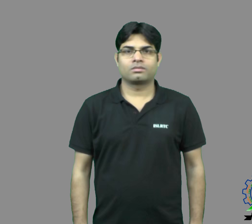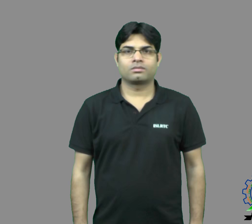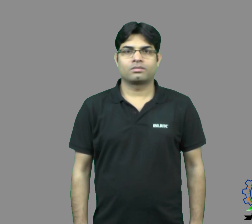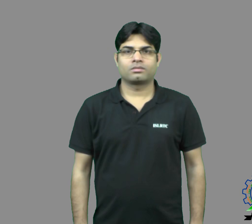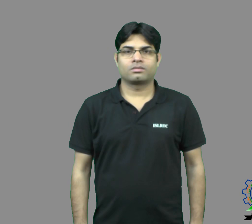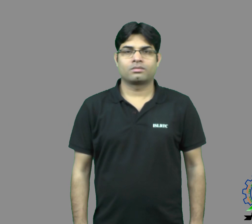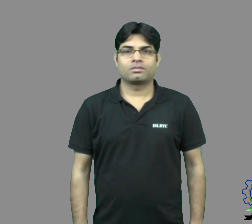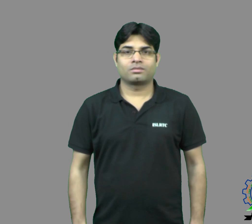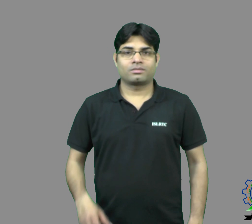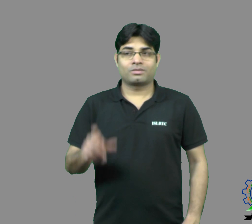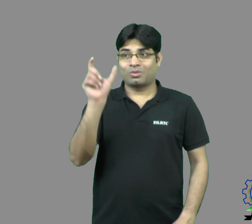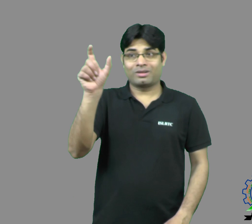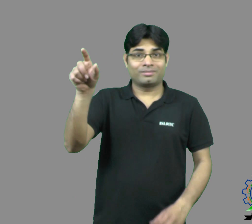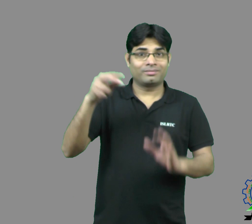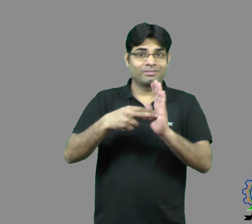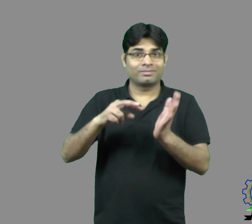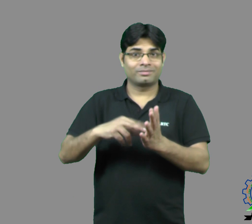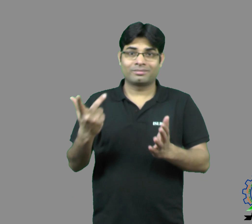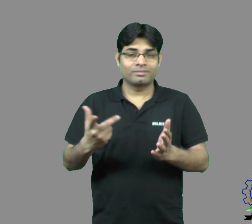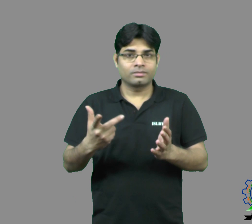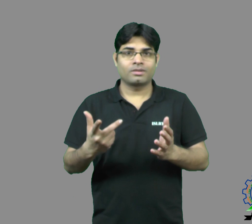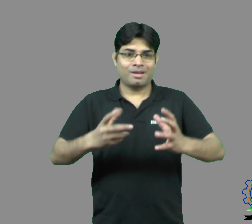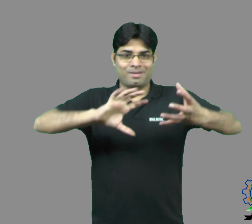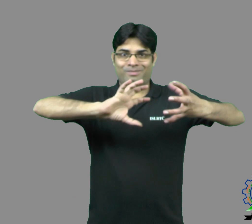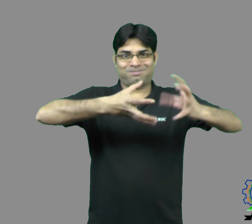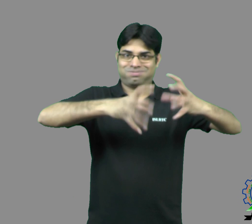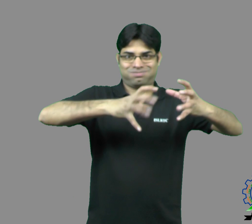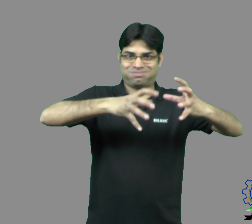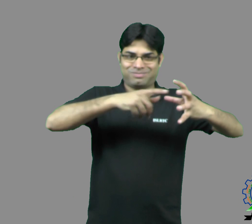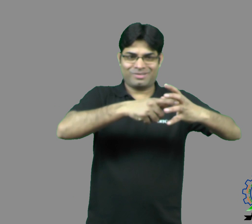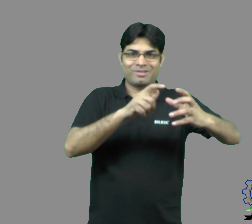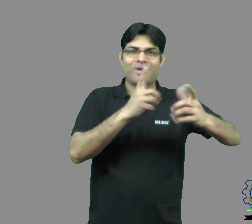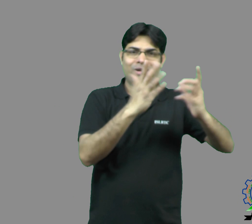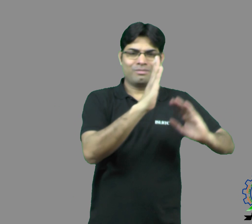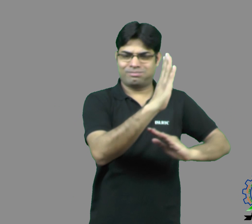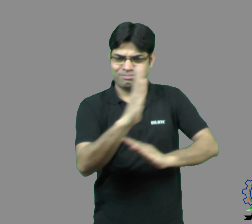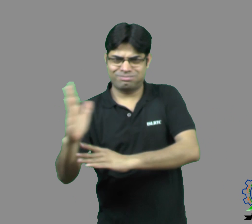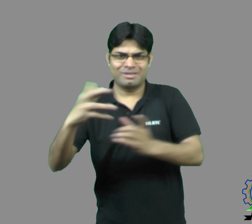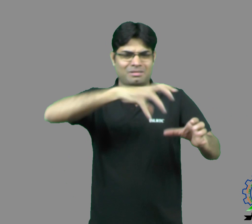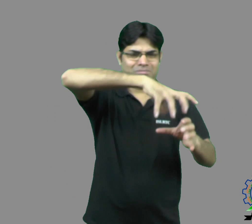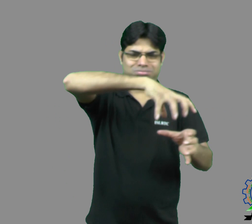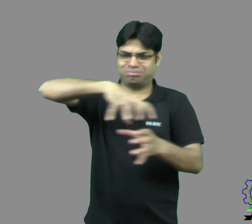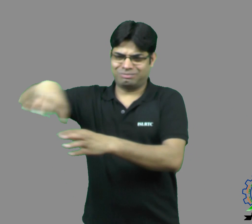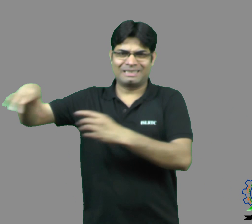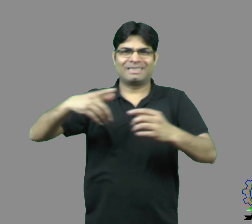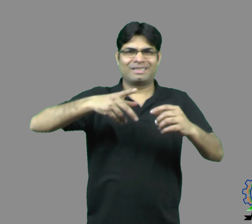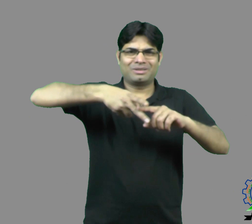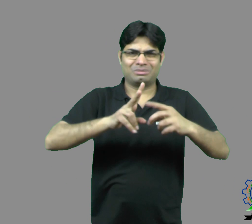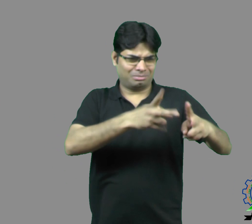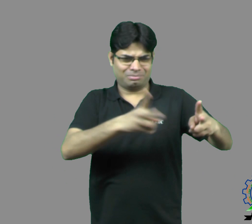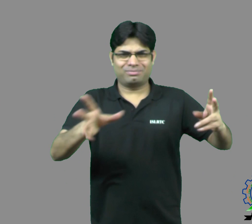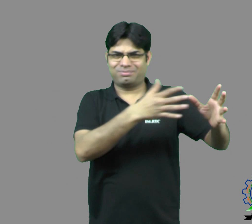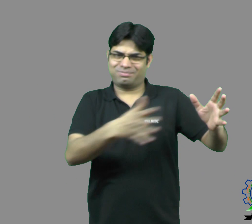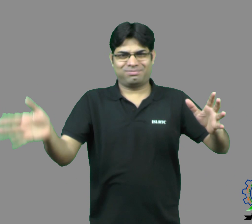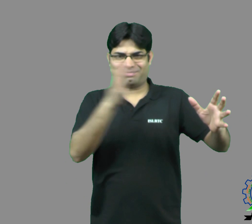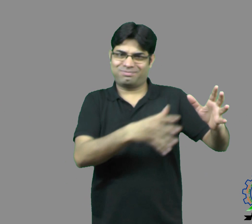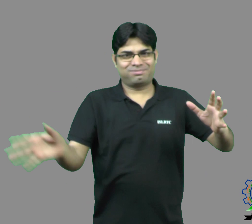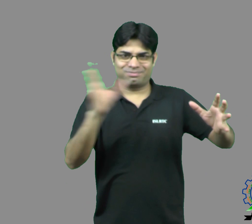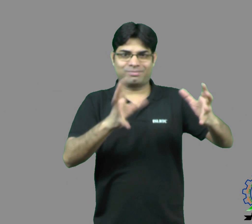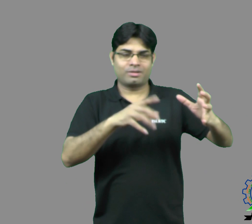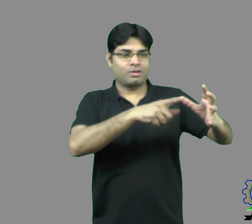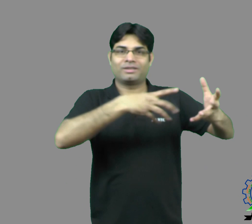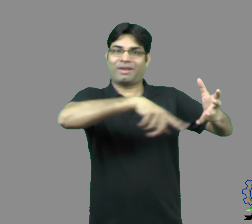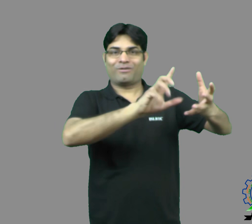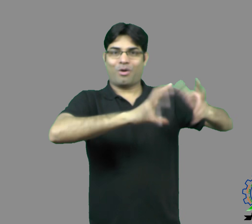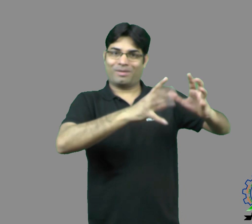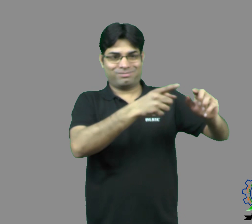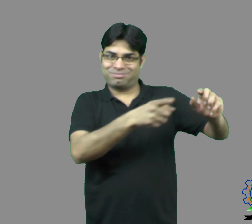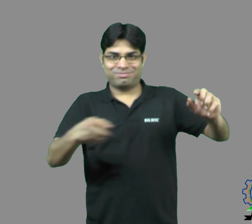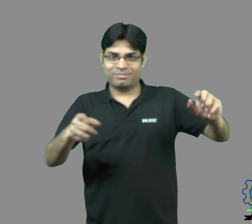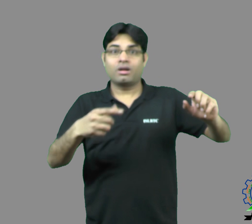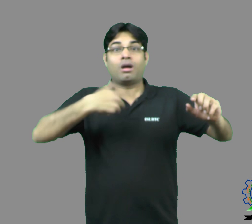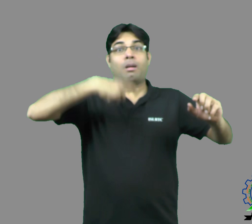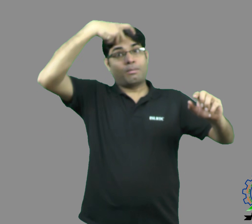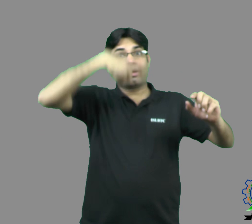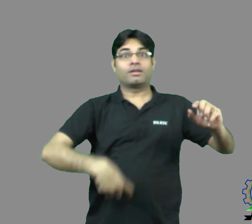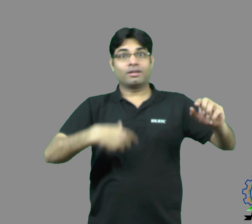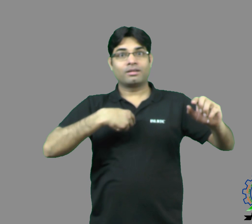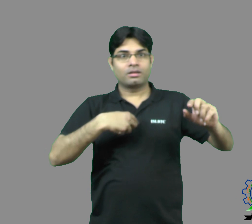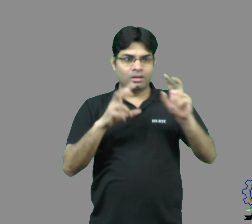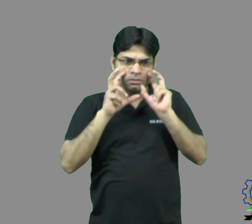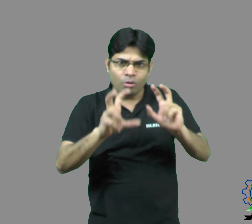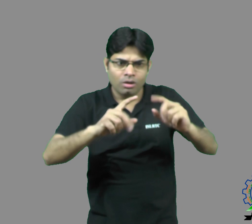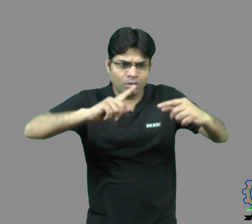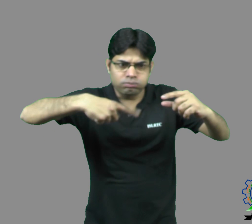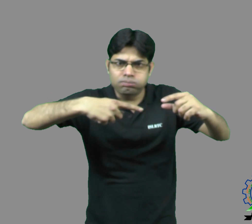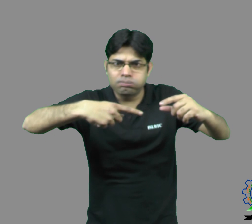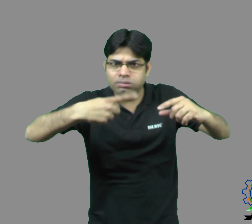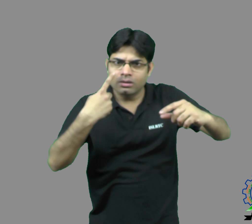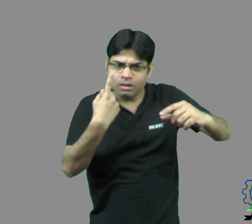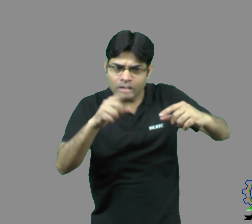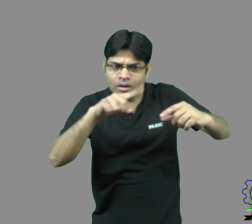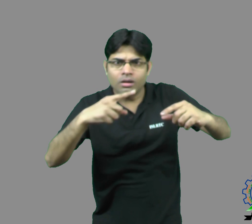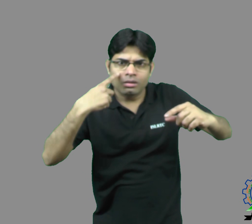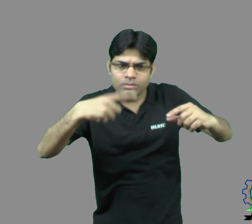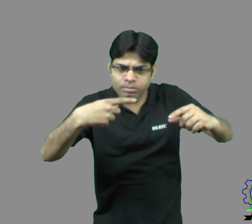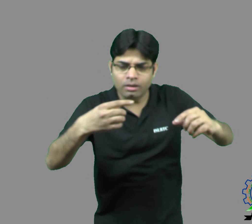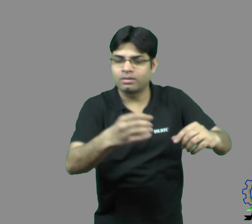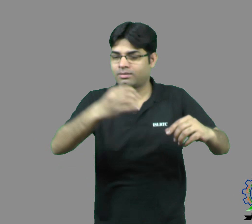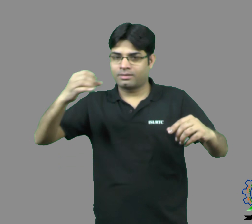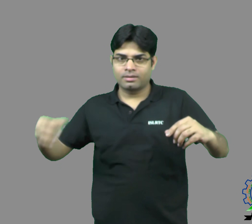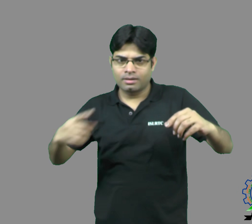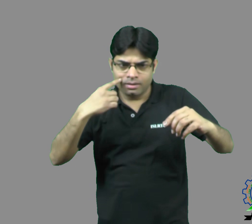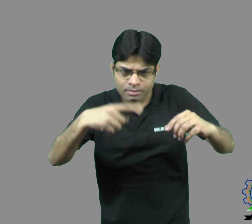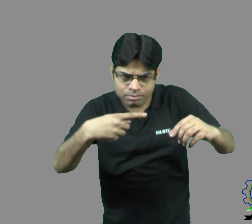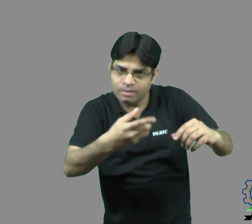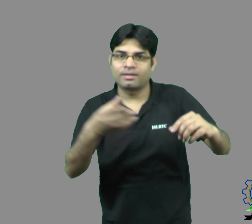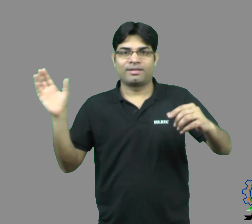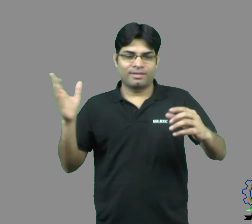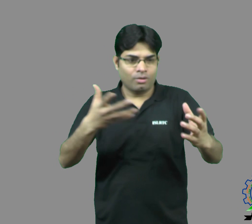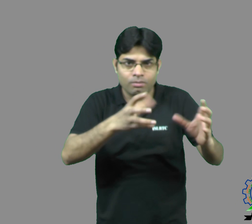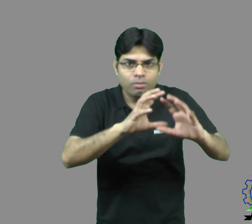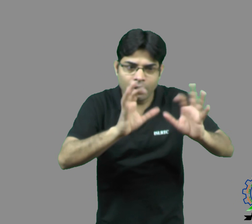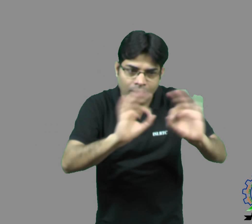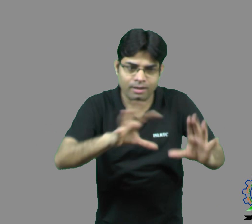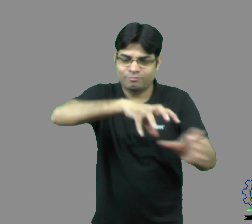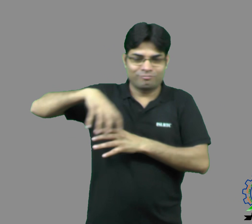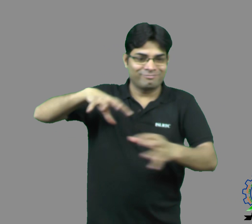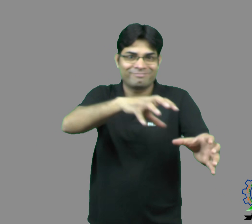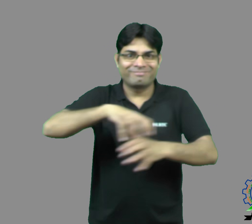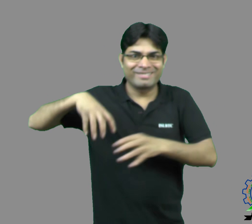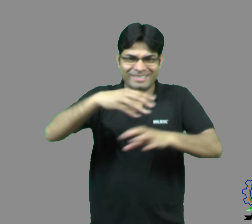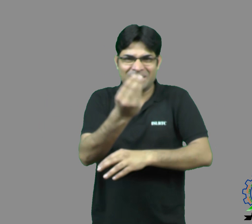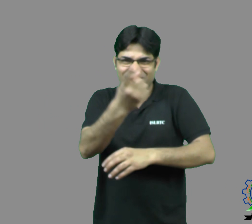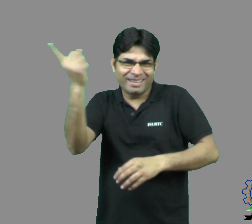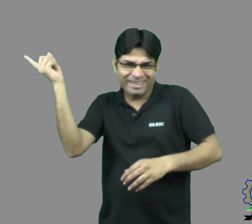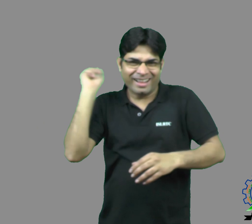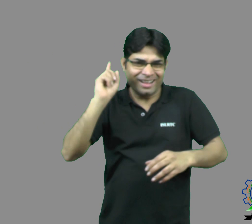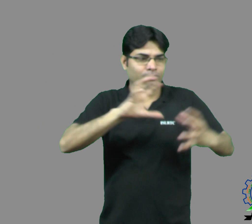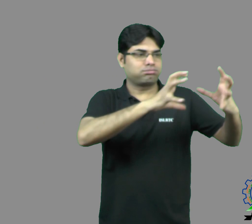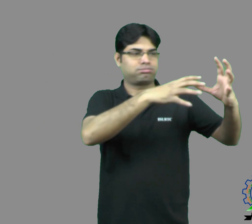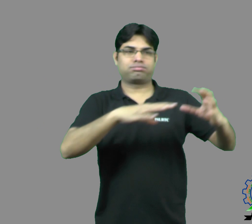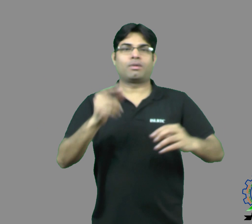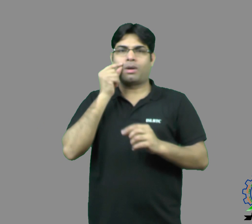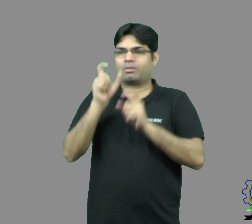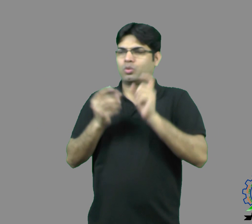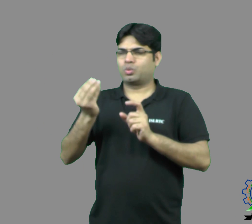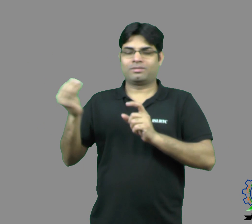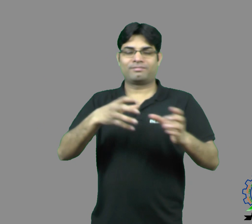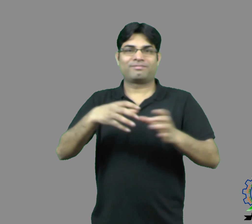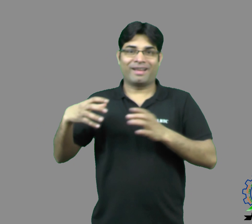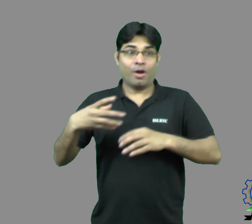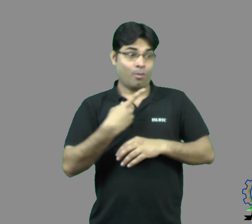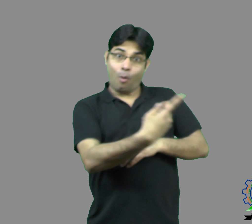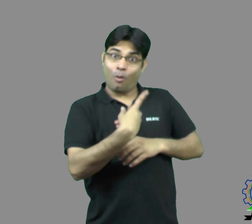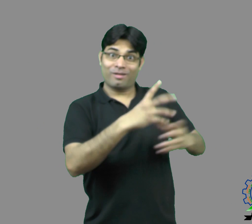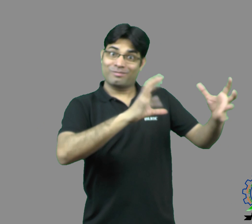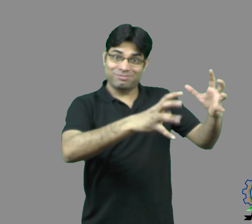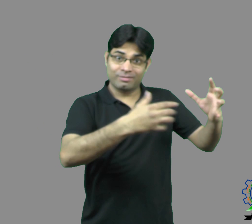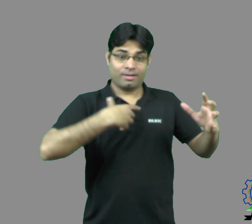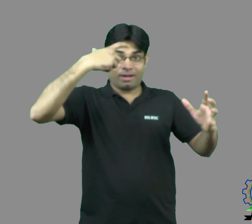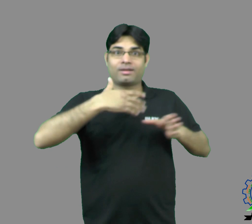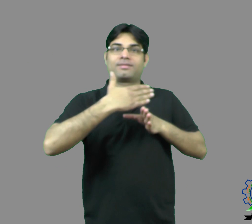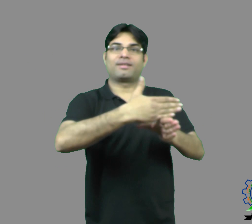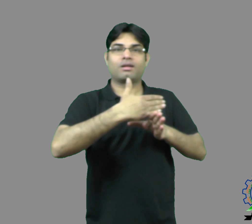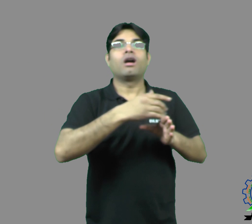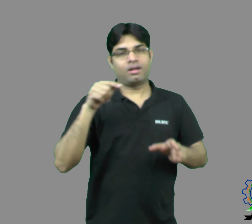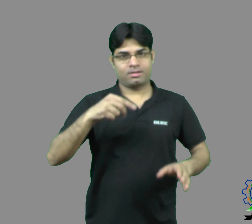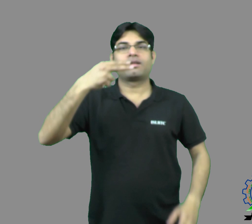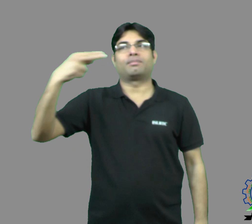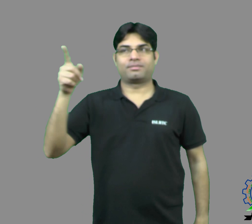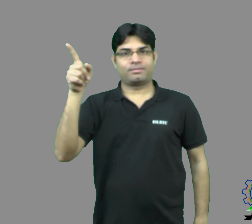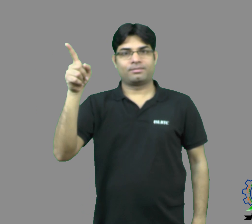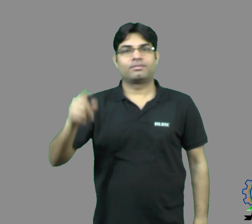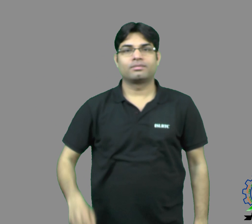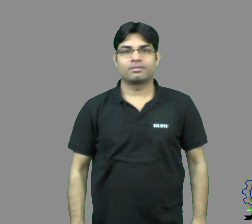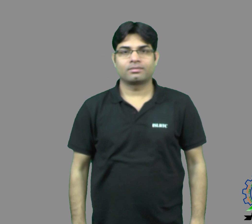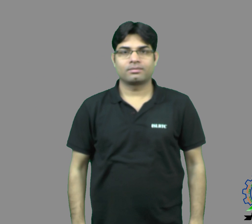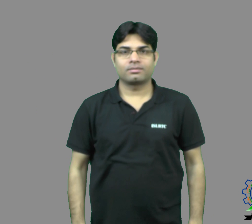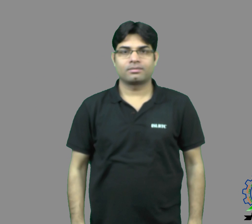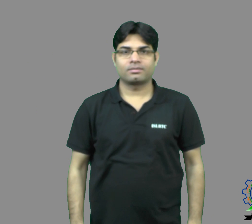Partial Automation